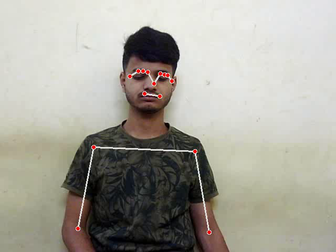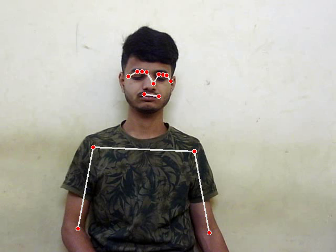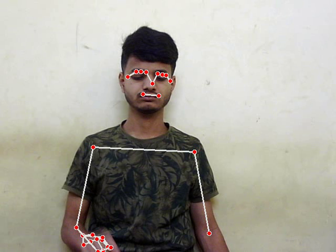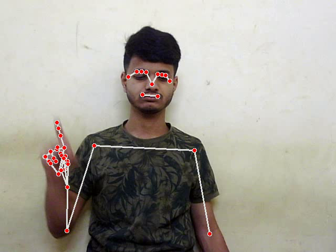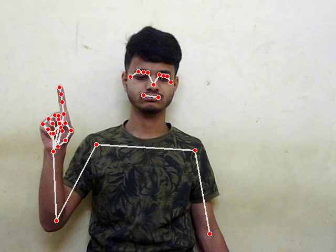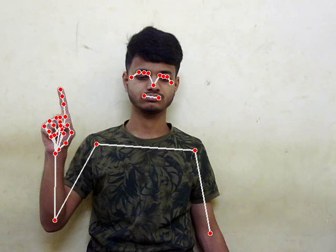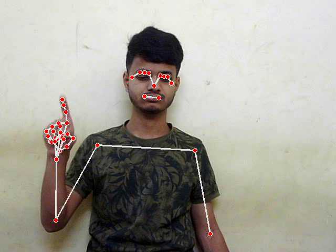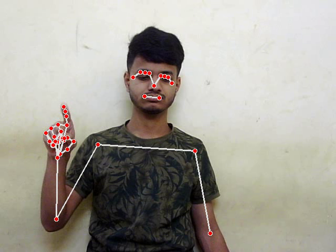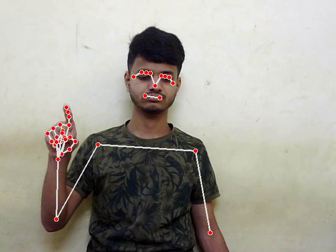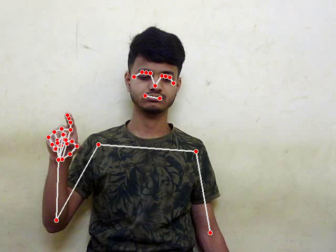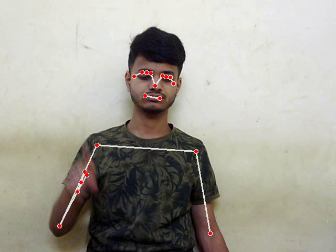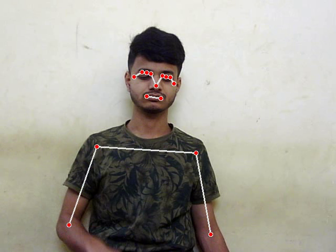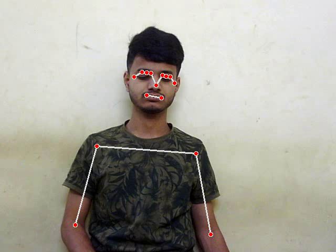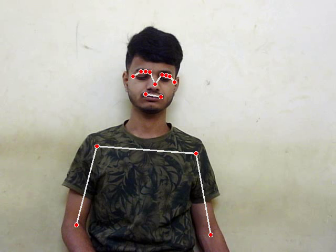need